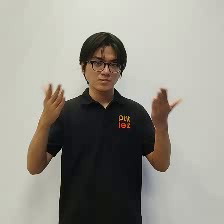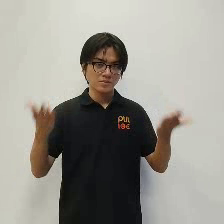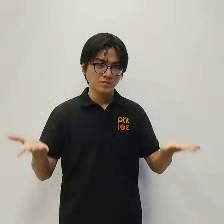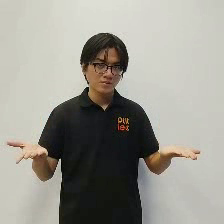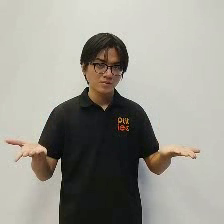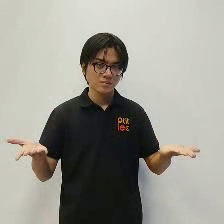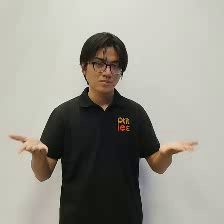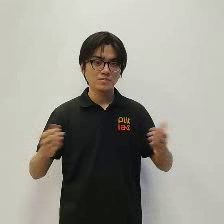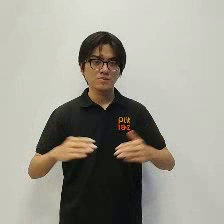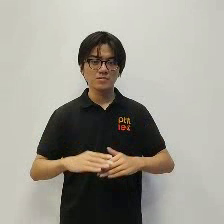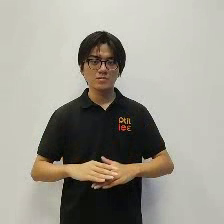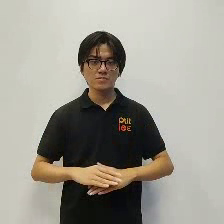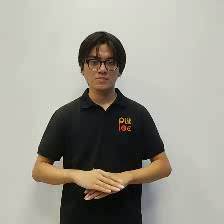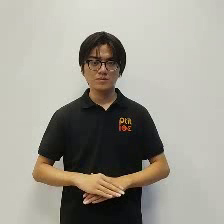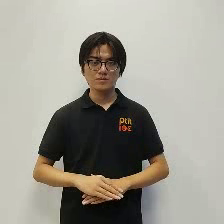Hôm nay